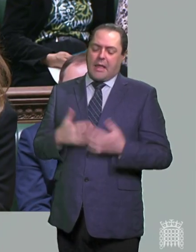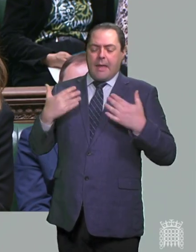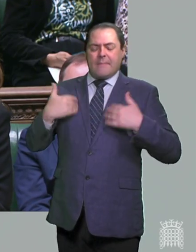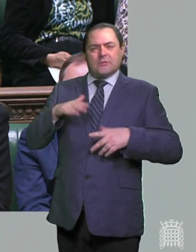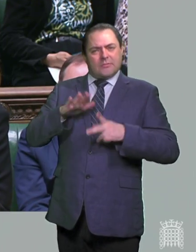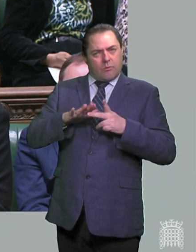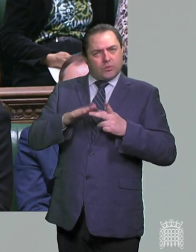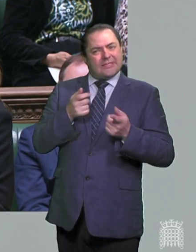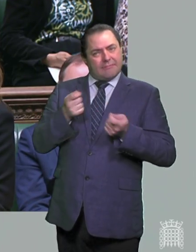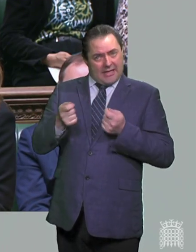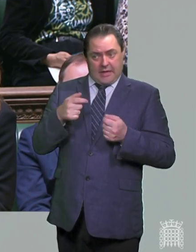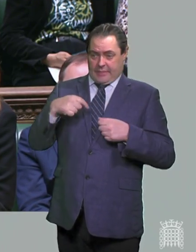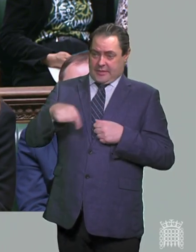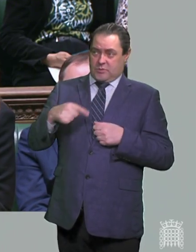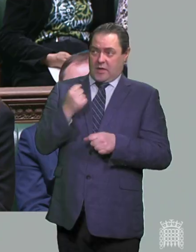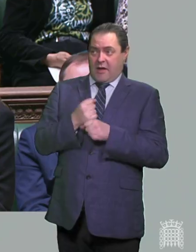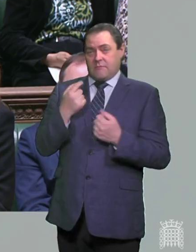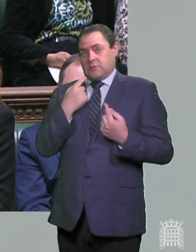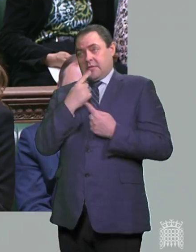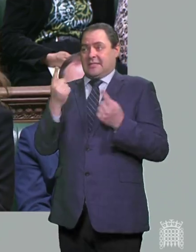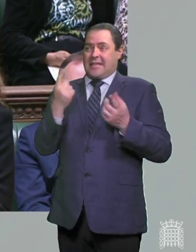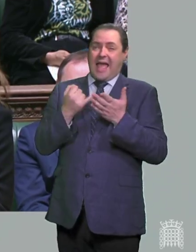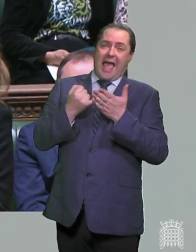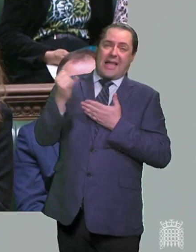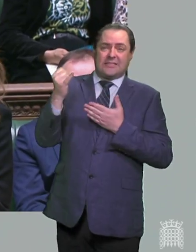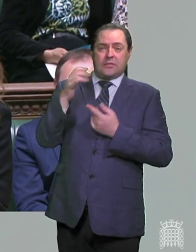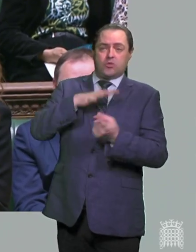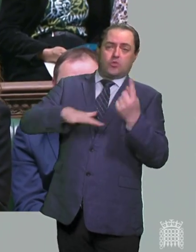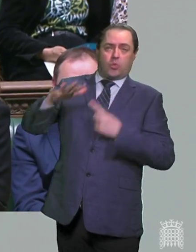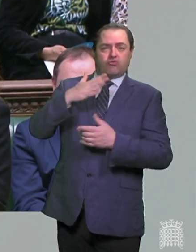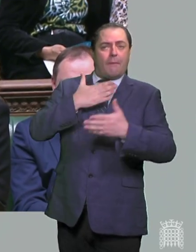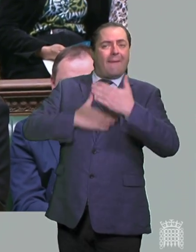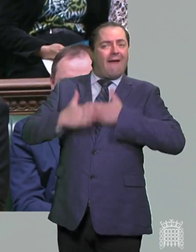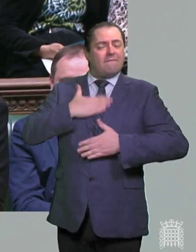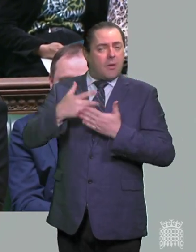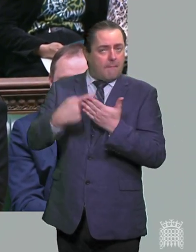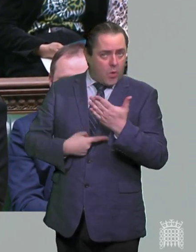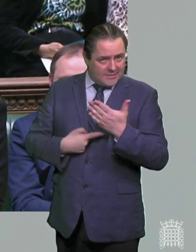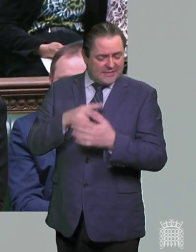This week, the Government announced their so-called antisocial behaviour policy.